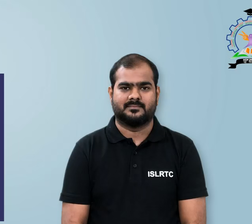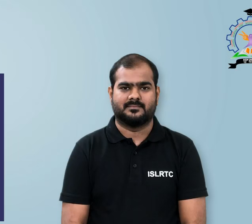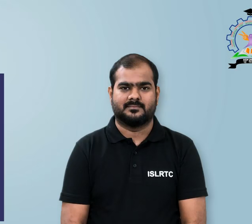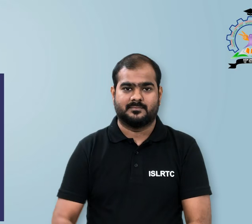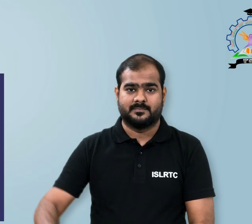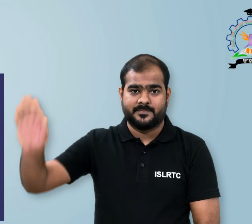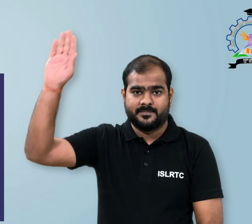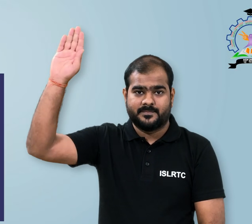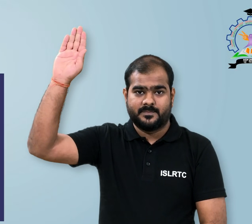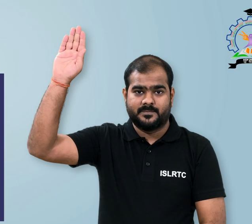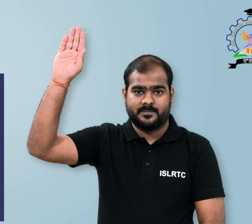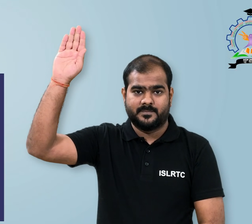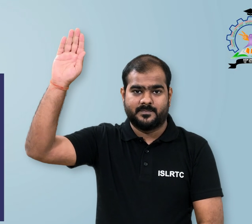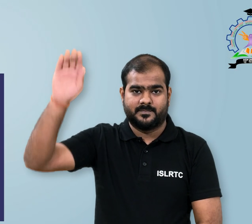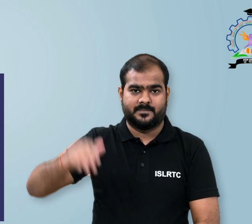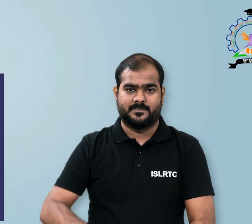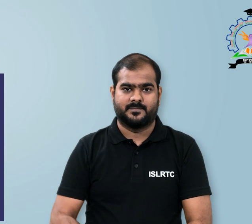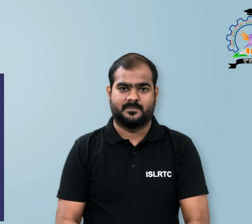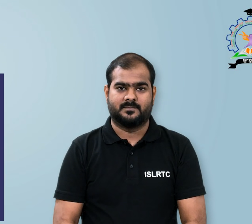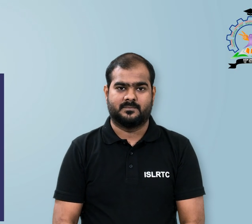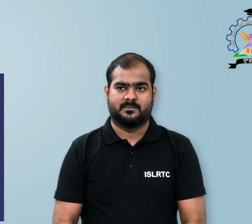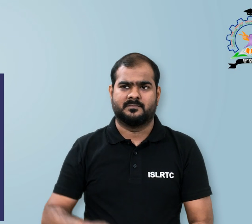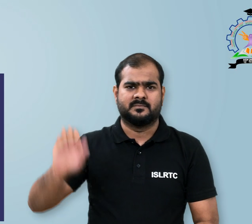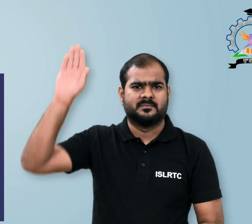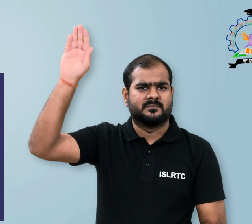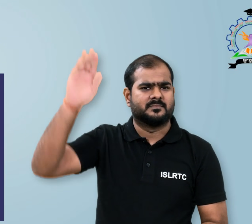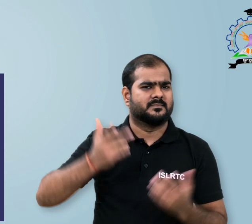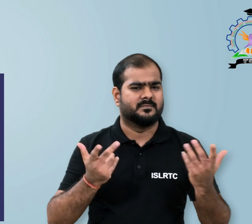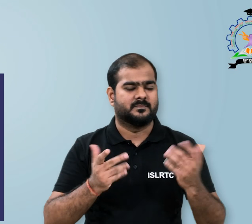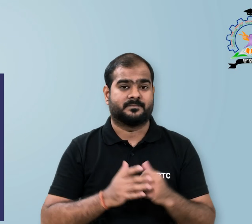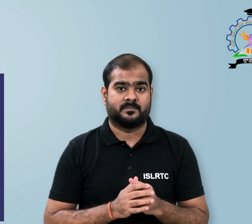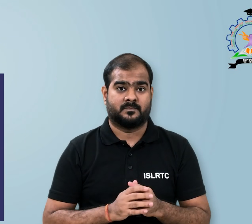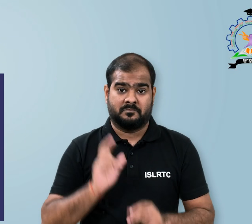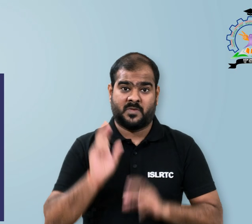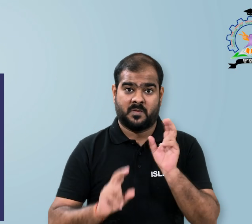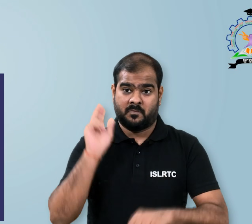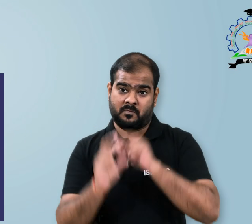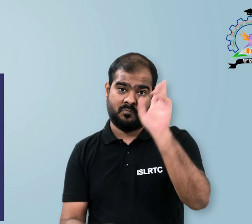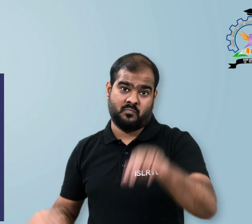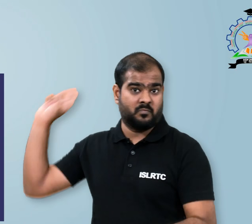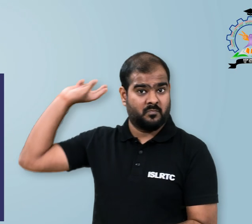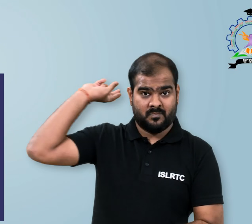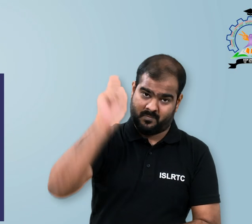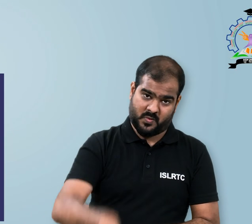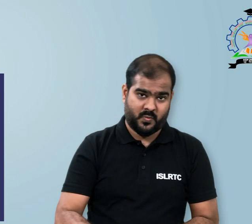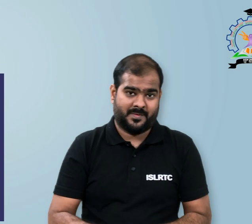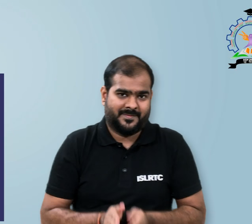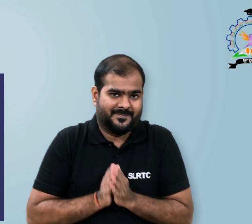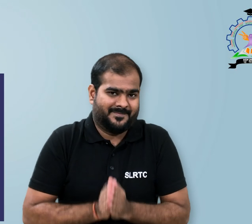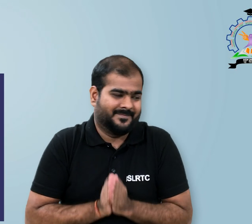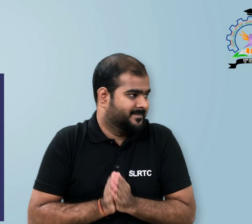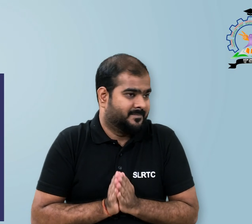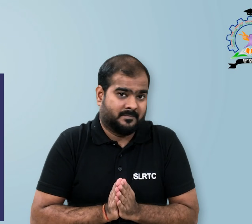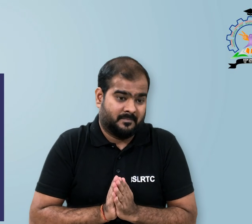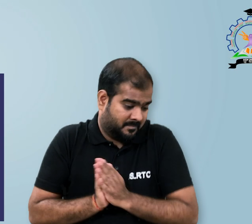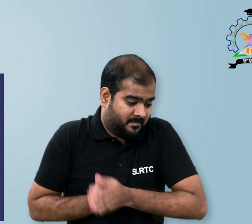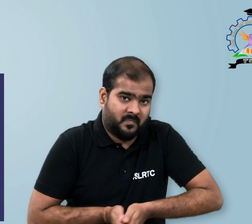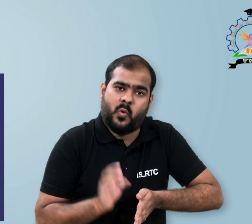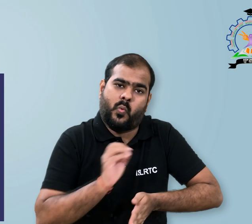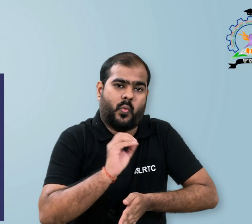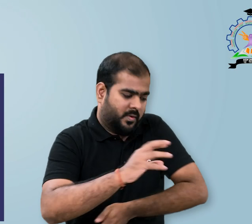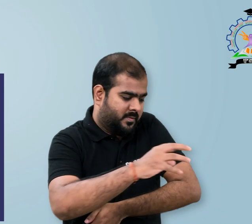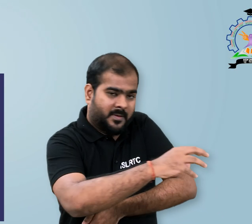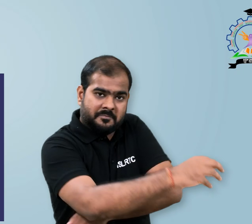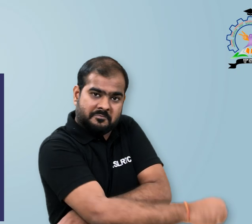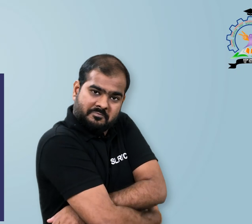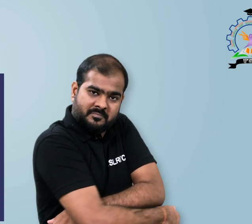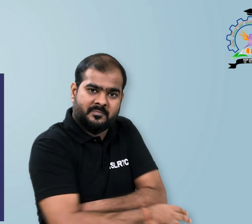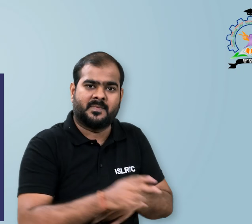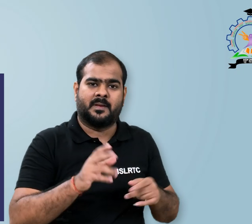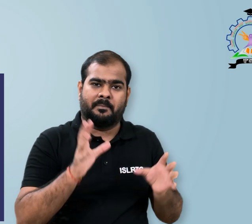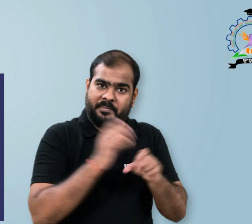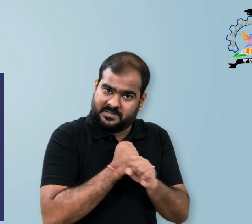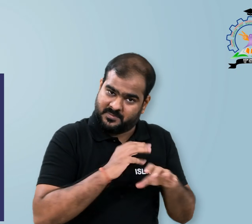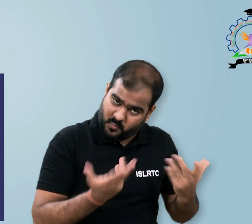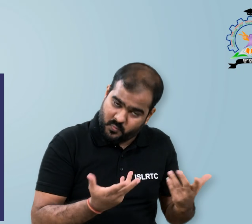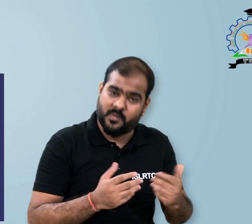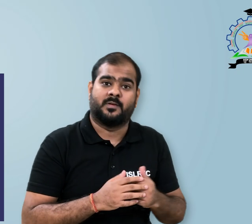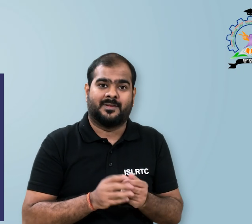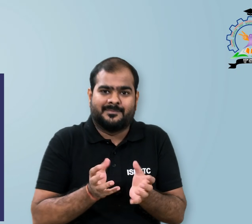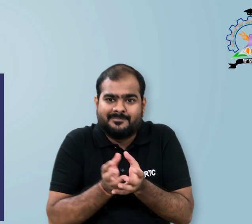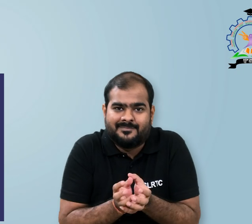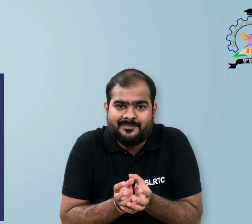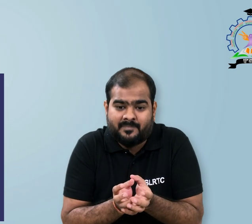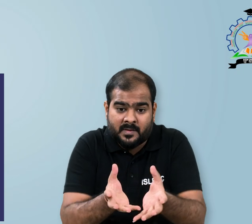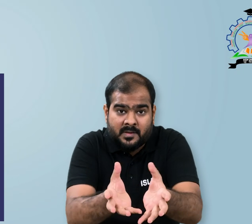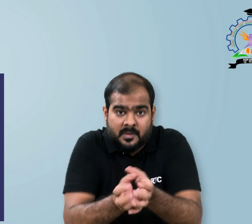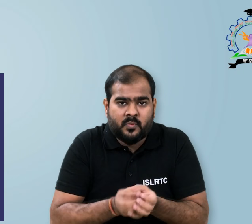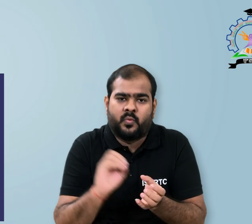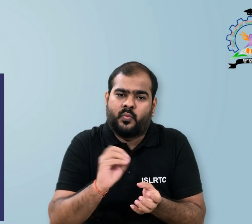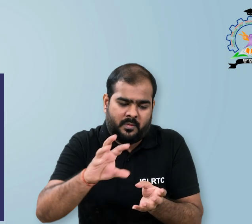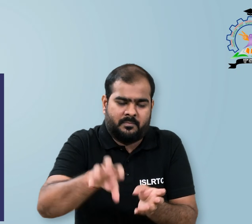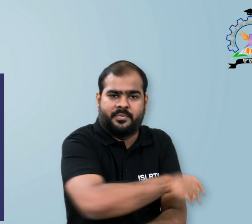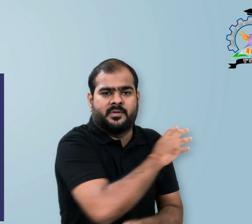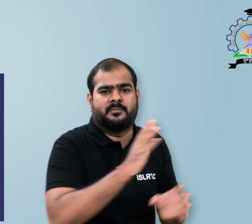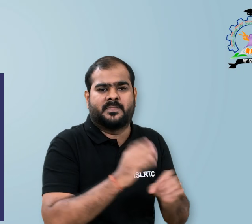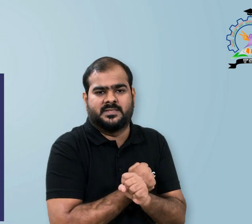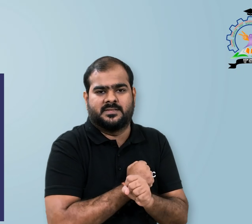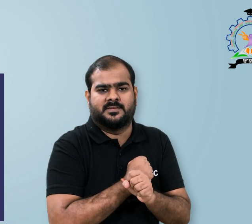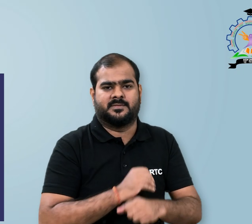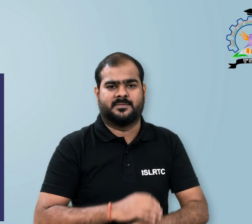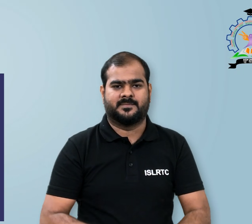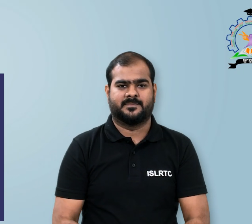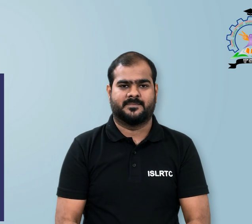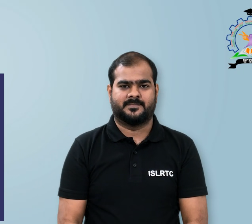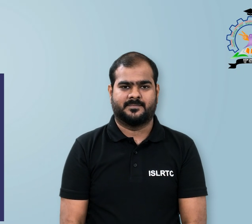Bye Runs scored when the ball passes the batsman without being hit and the wicketkeeper misses it.